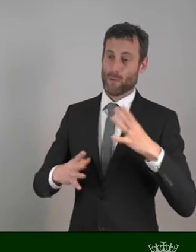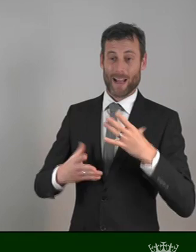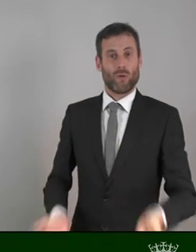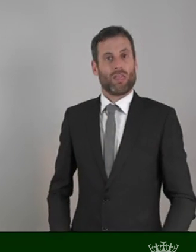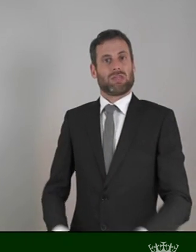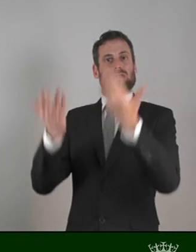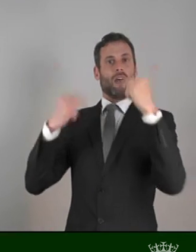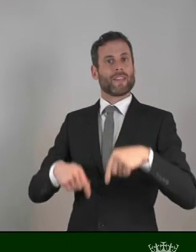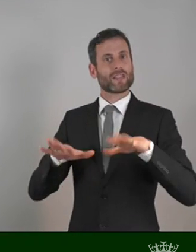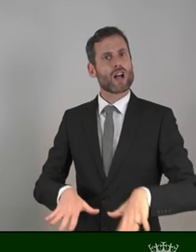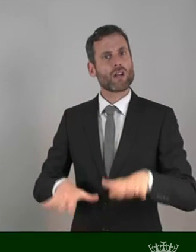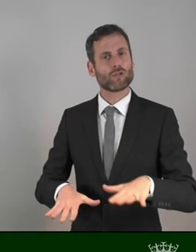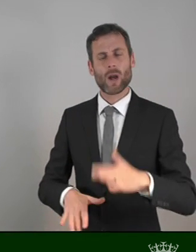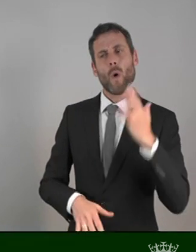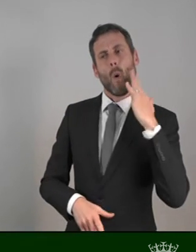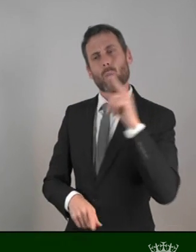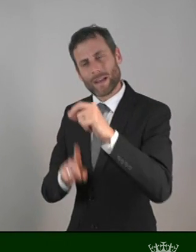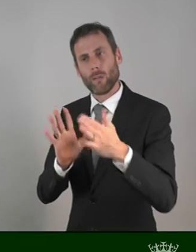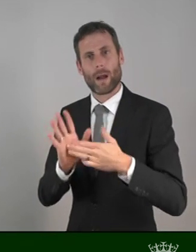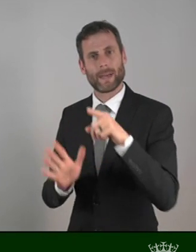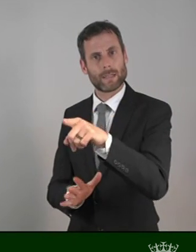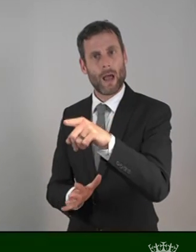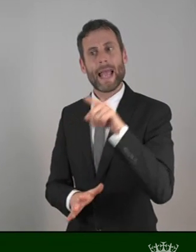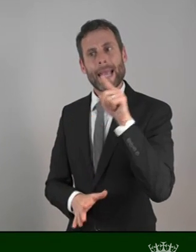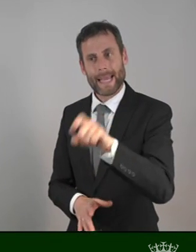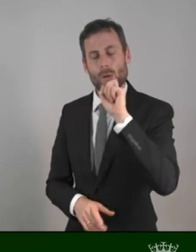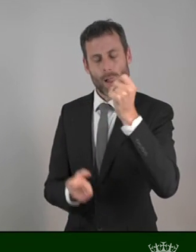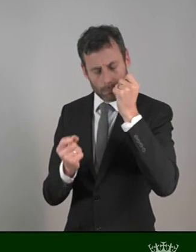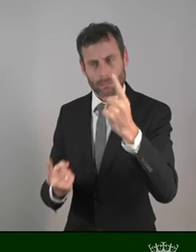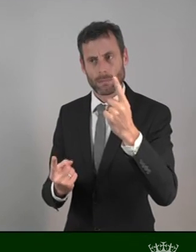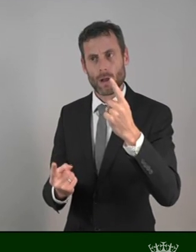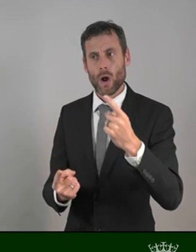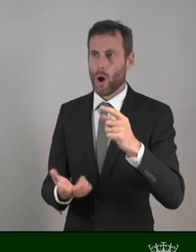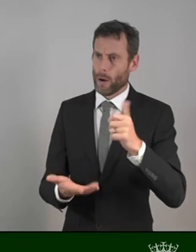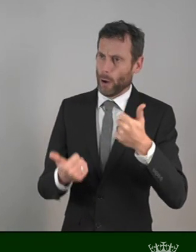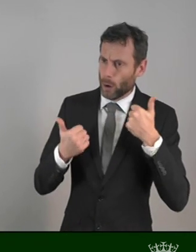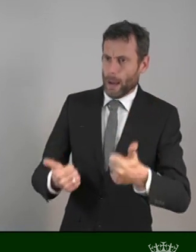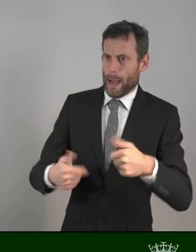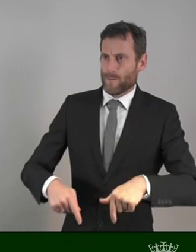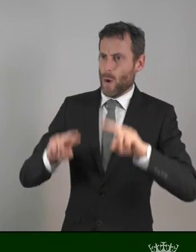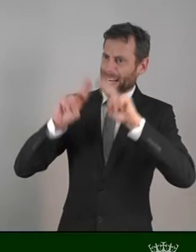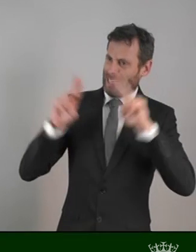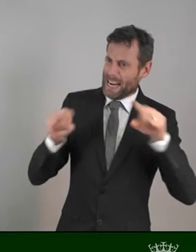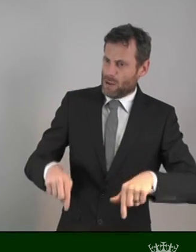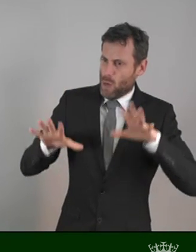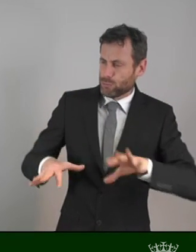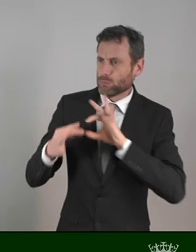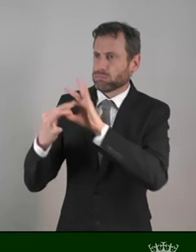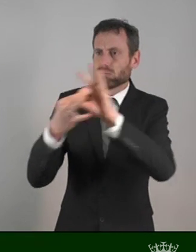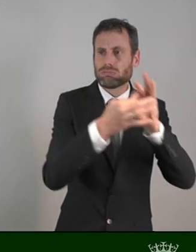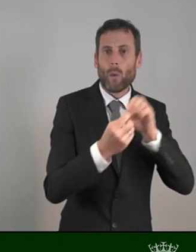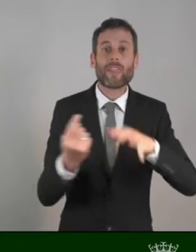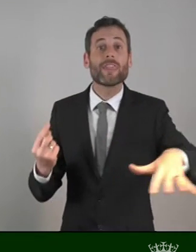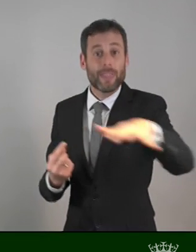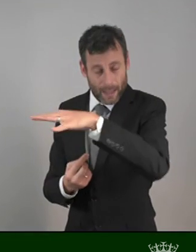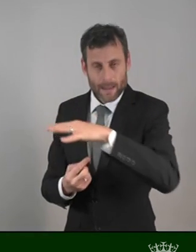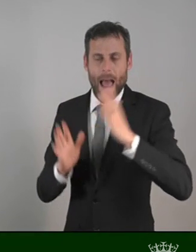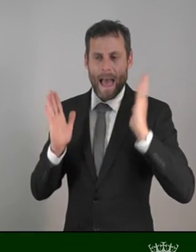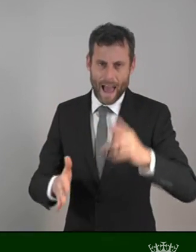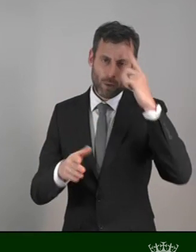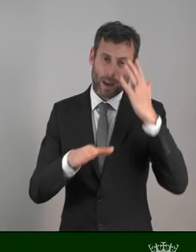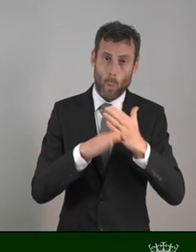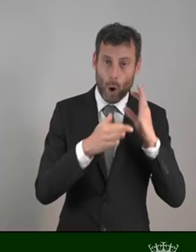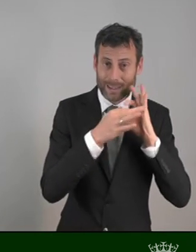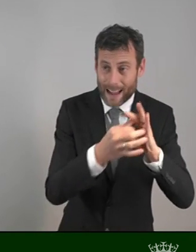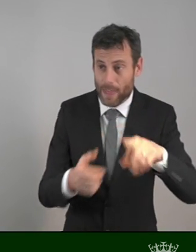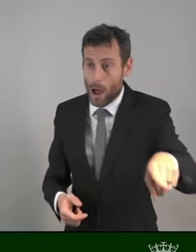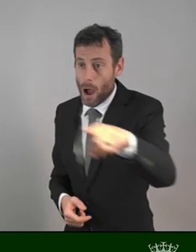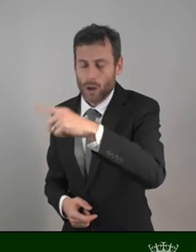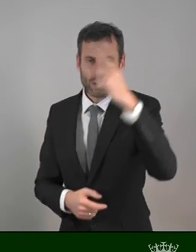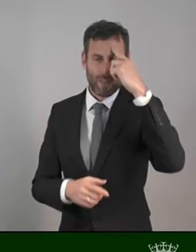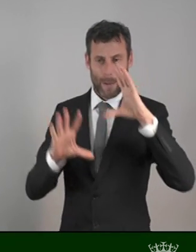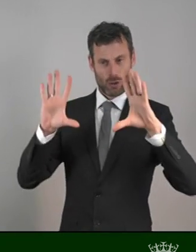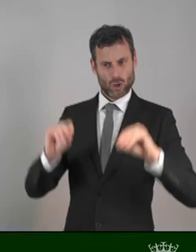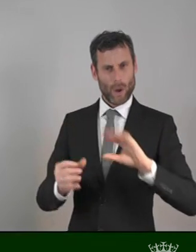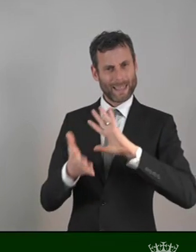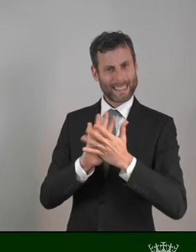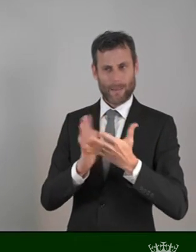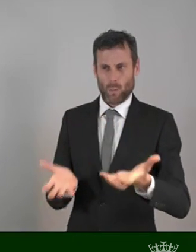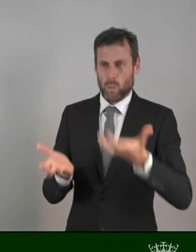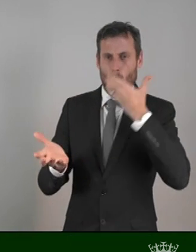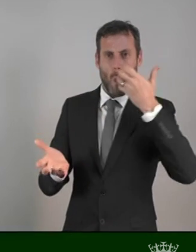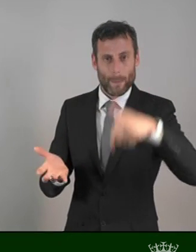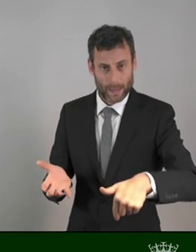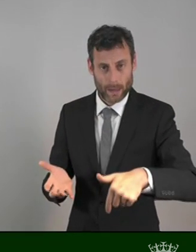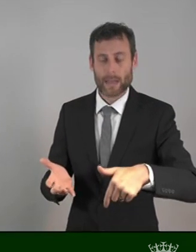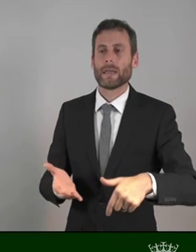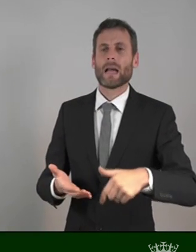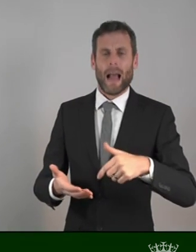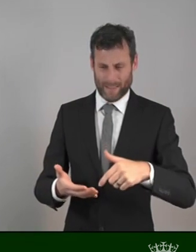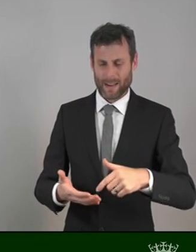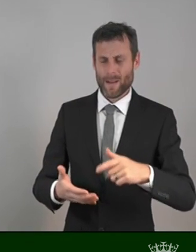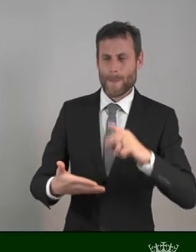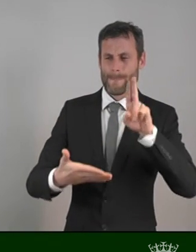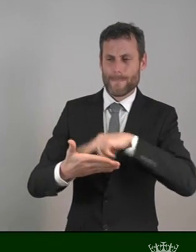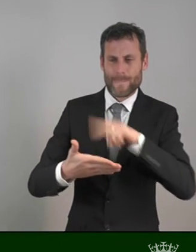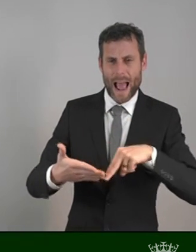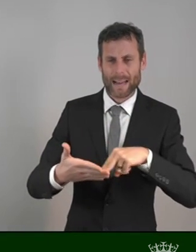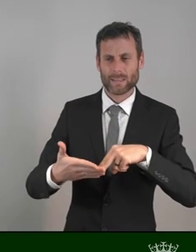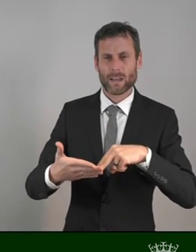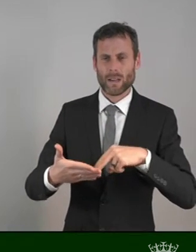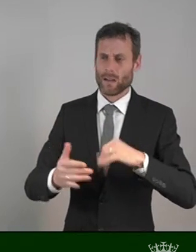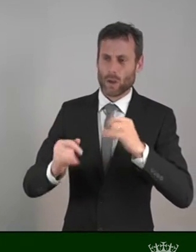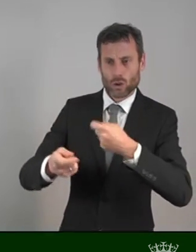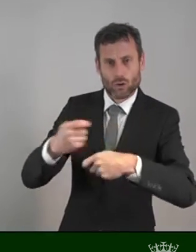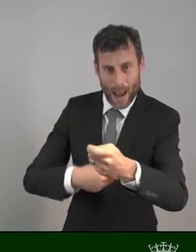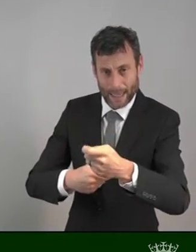When will he accept that the only chance of a truly internationalist Britain is to work with our global partners to tackle the climate catastrophe, expand trade, fight human rights abuses and promote peace?